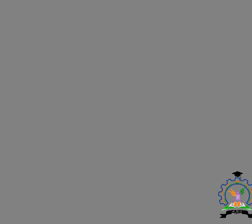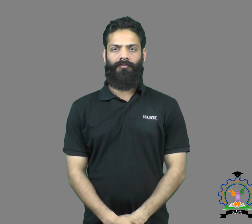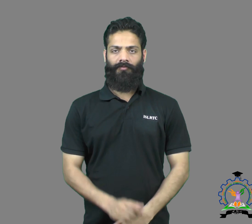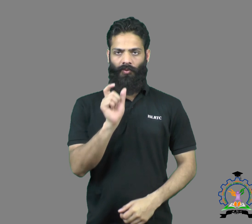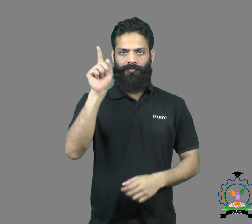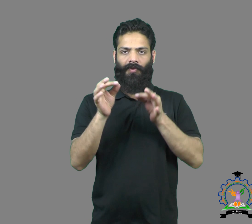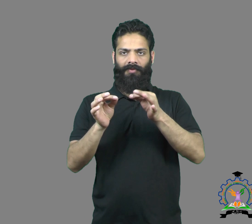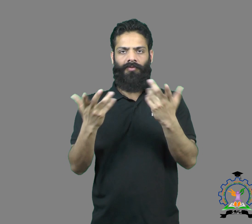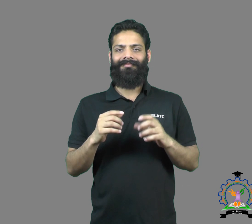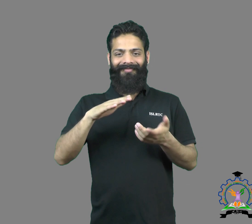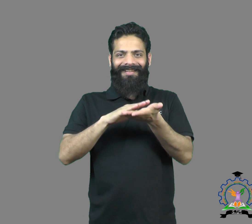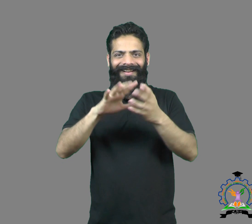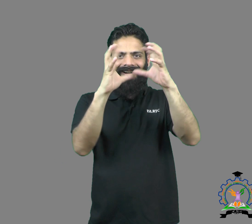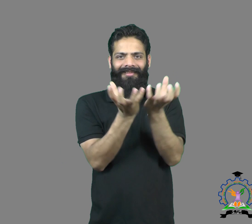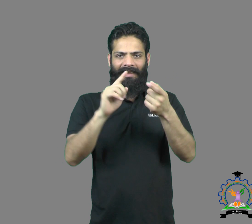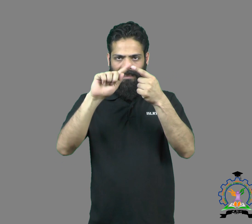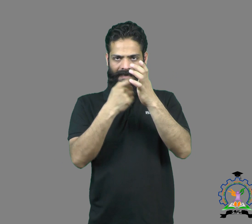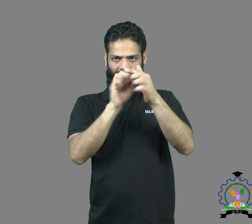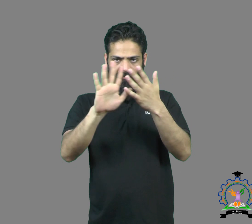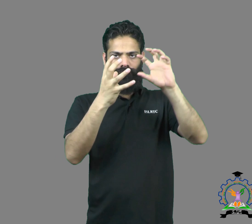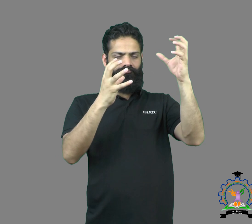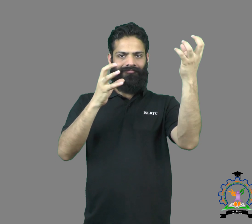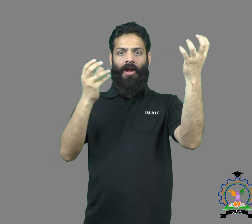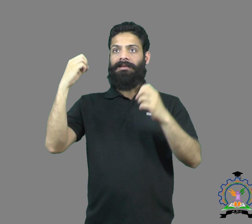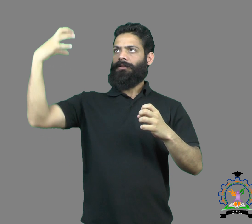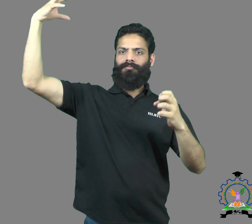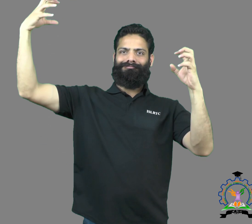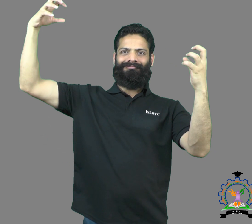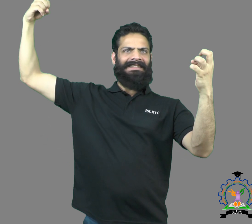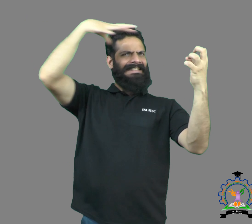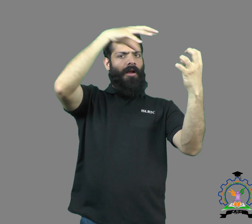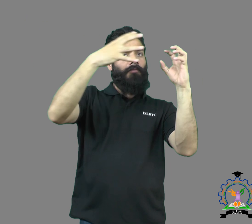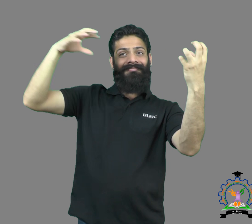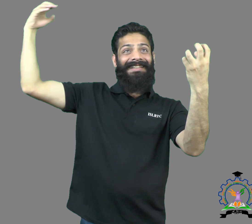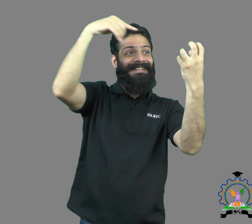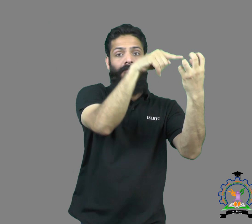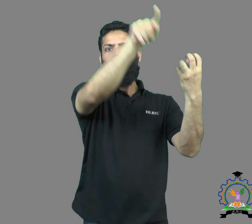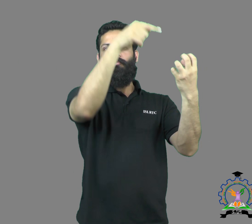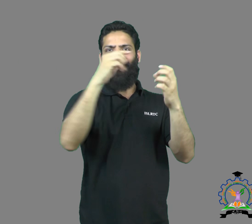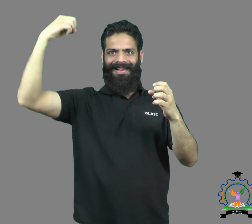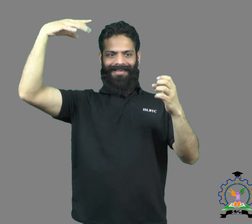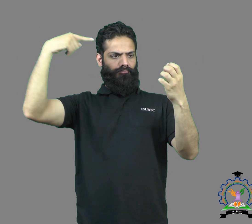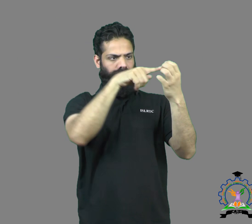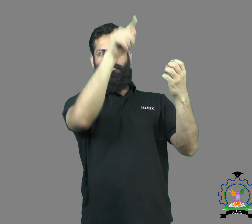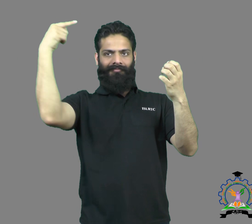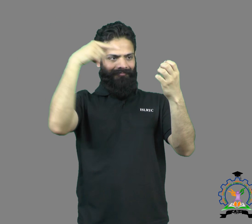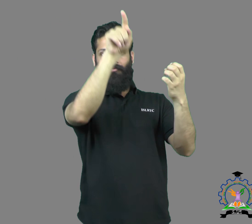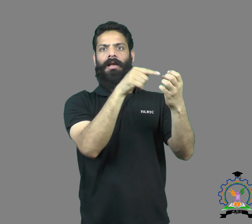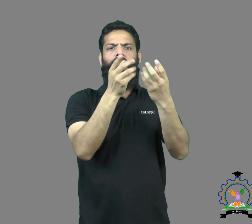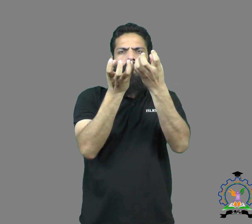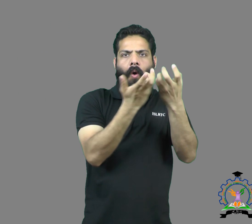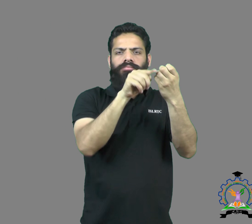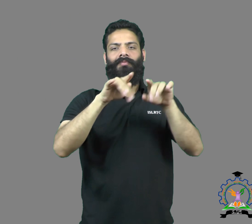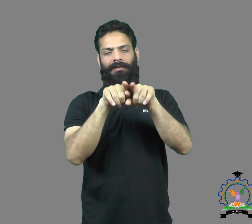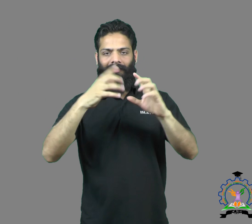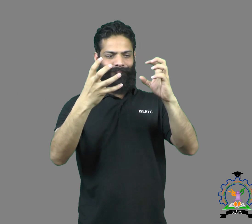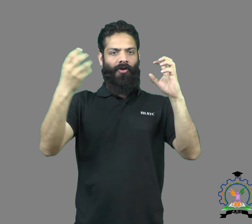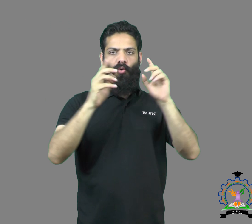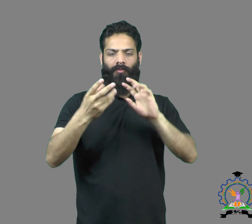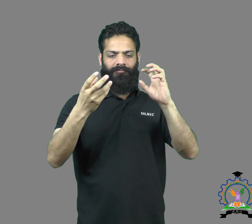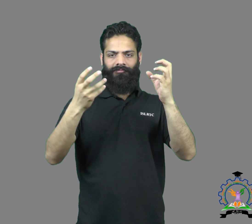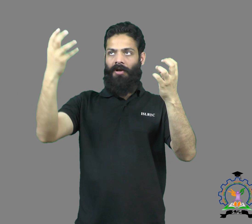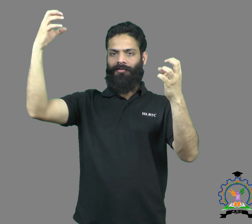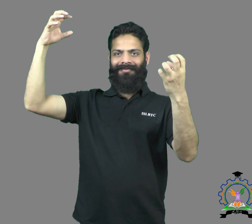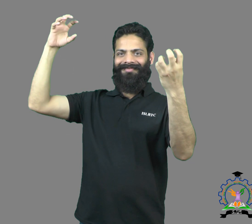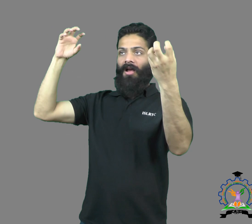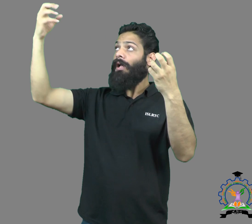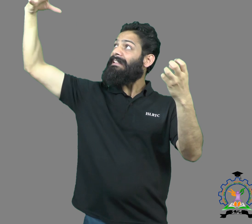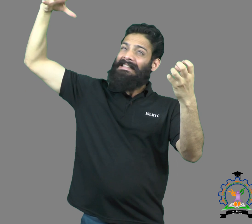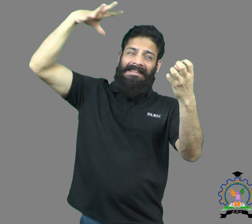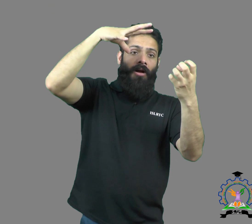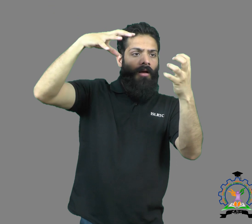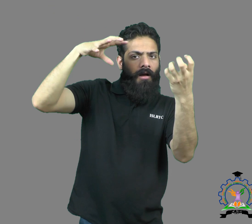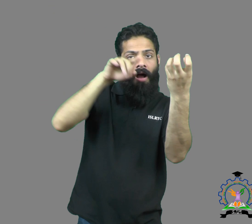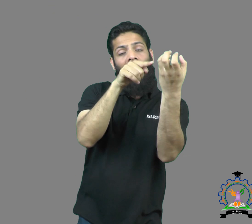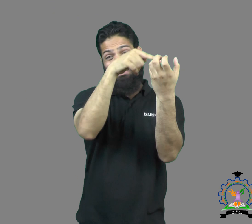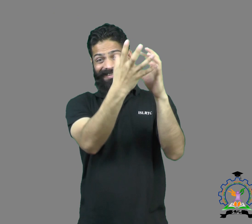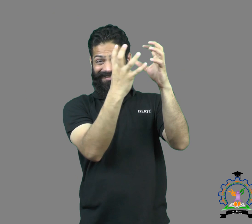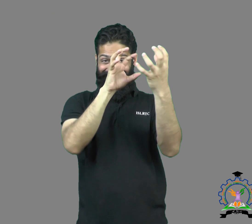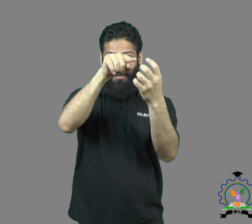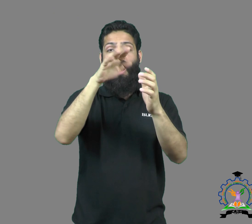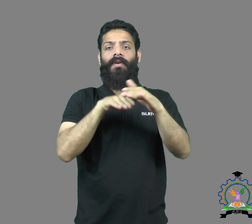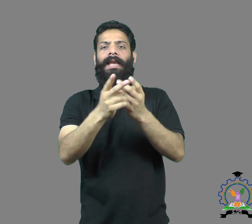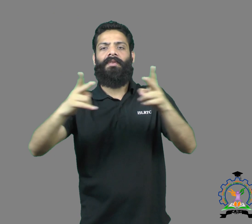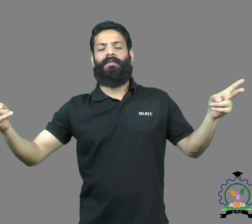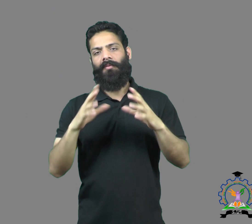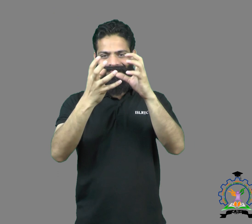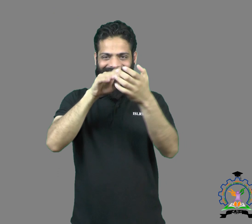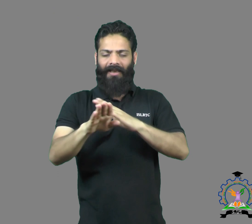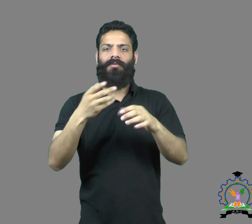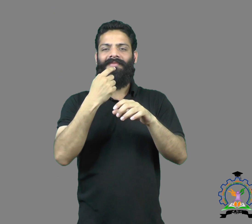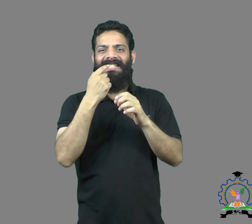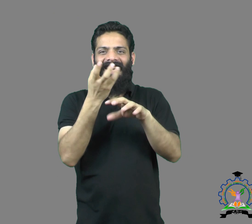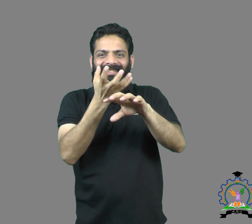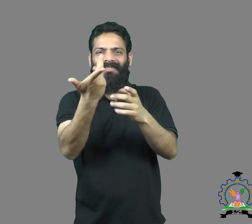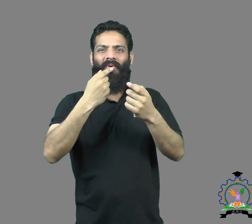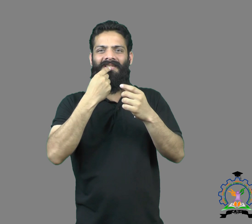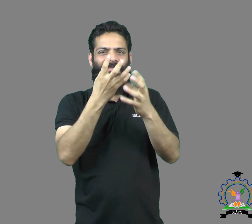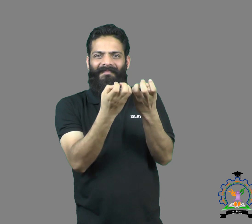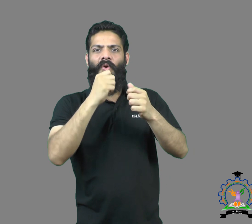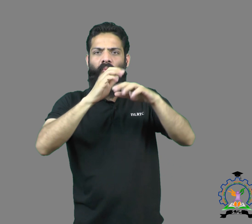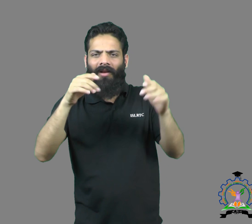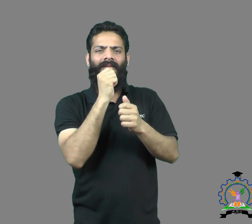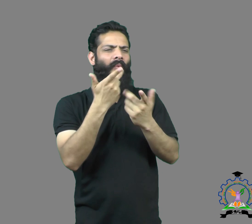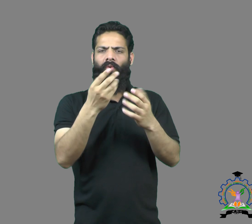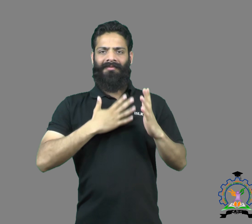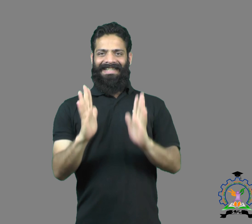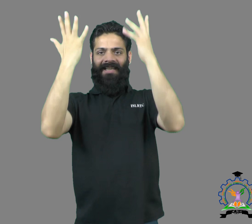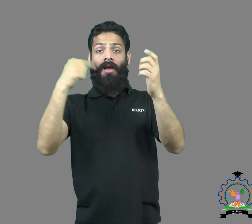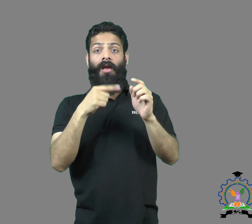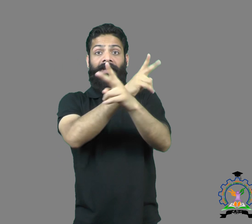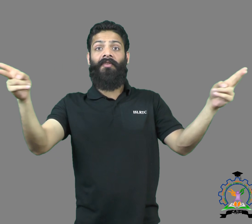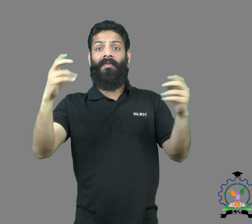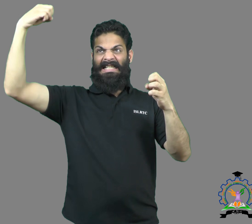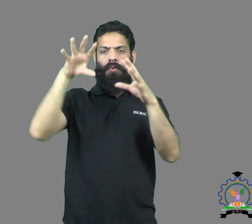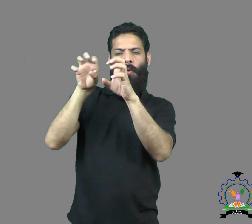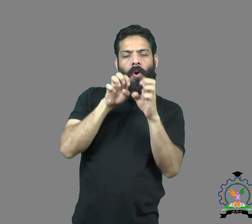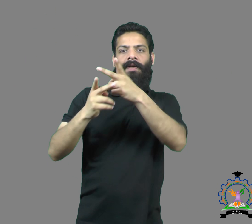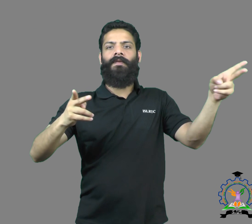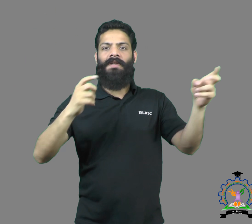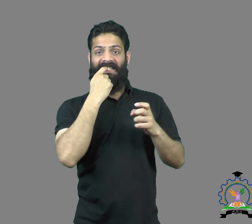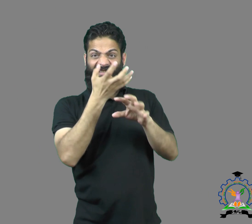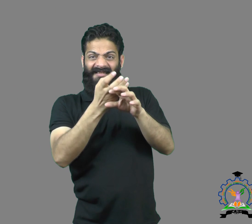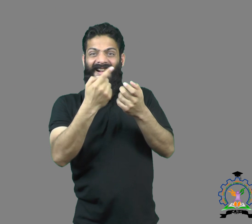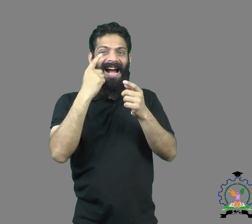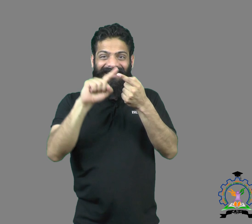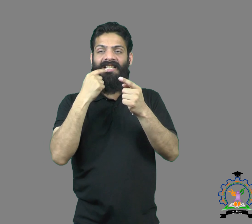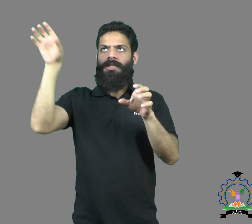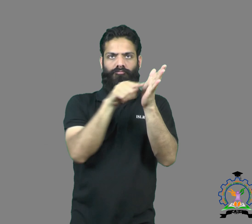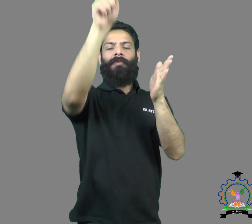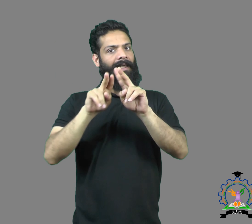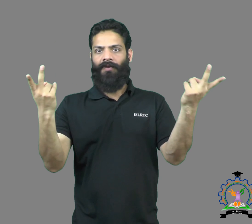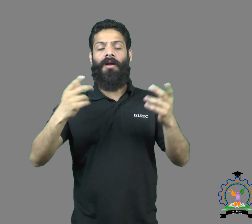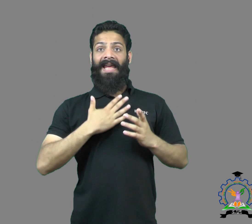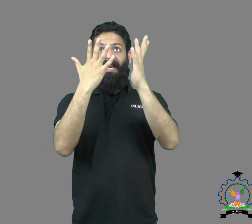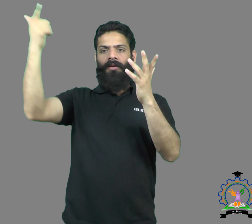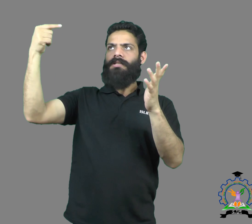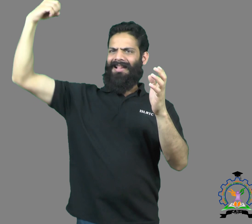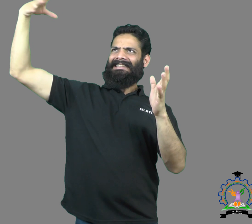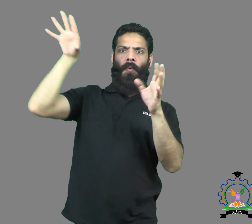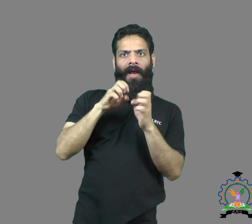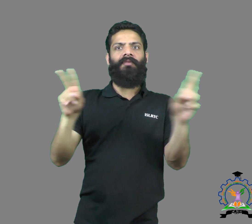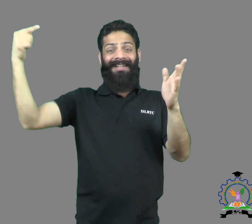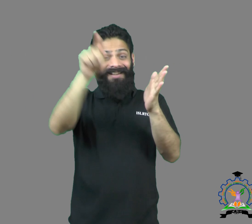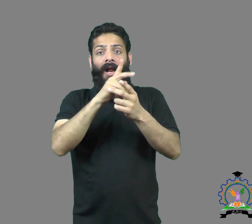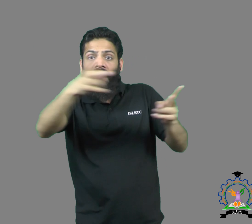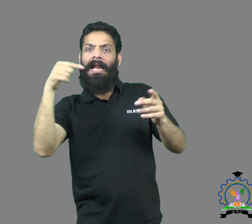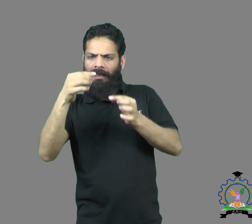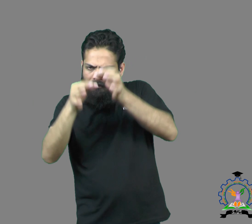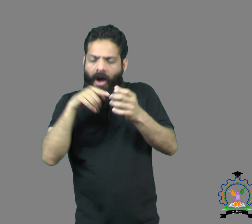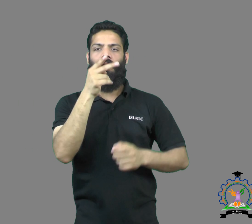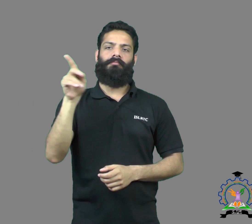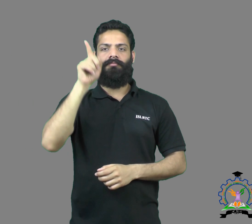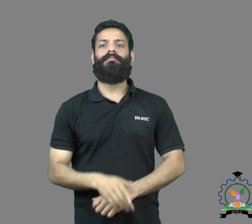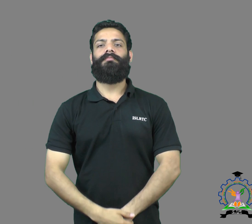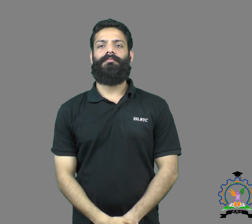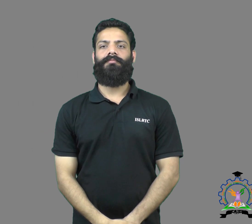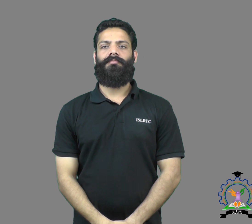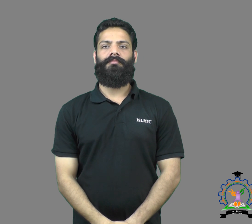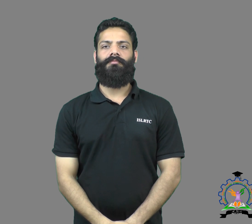Albedo